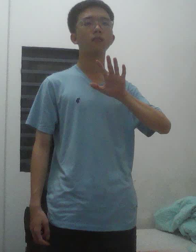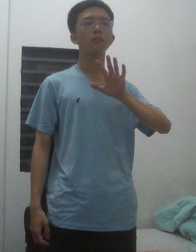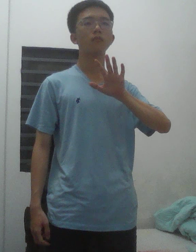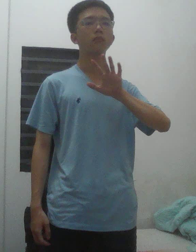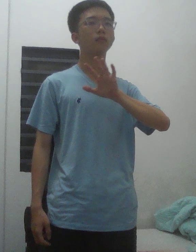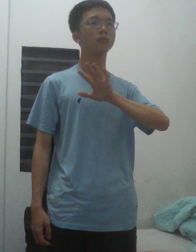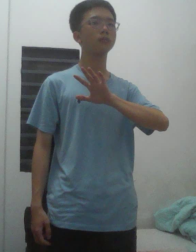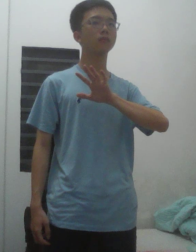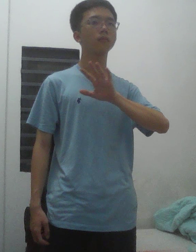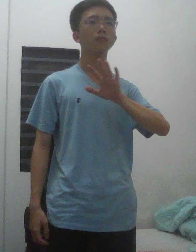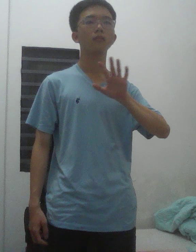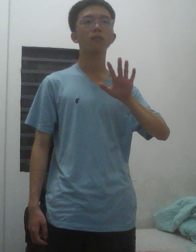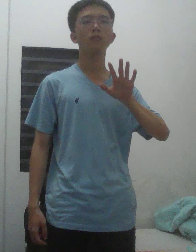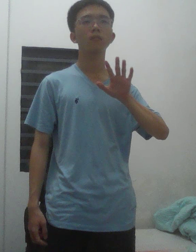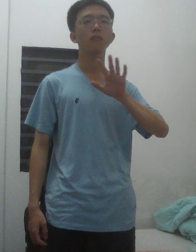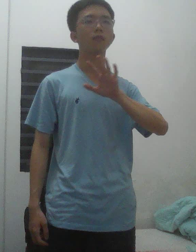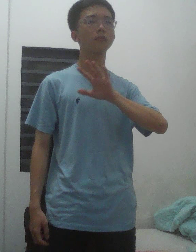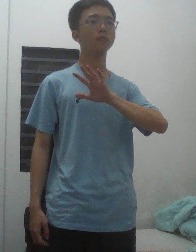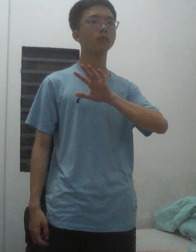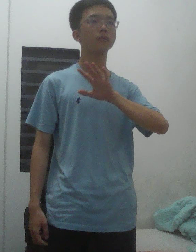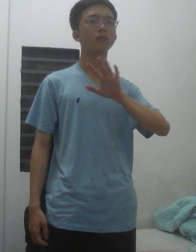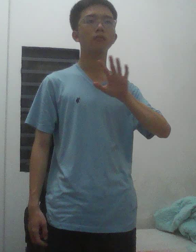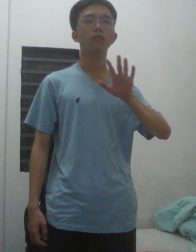khong dong y